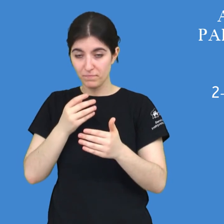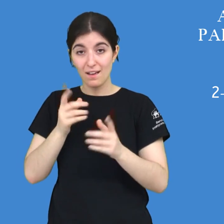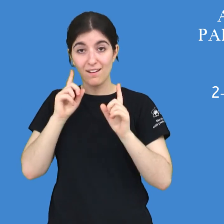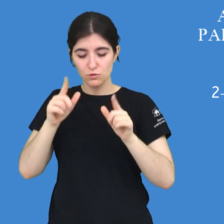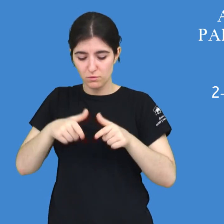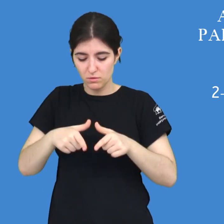caso